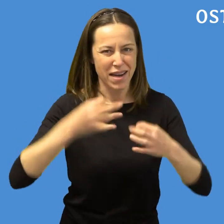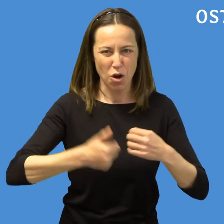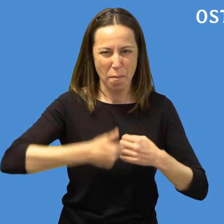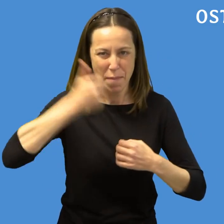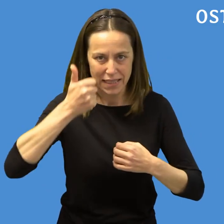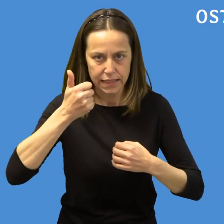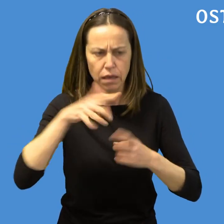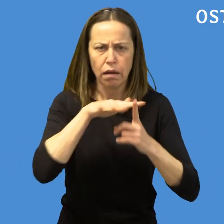más cantidad